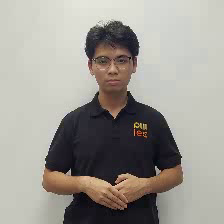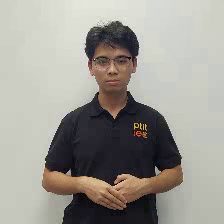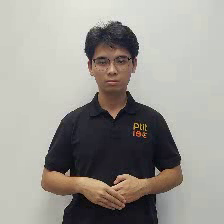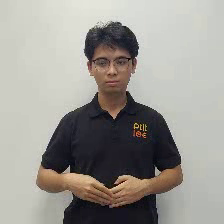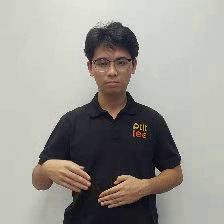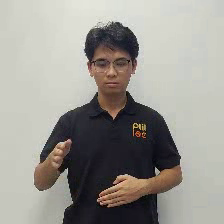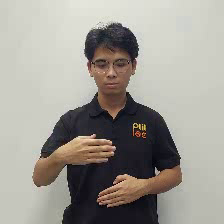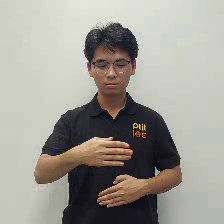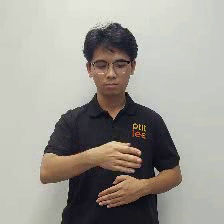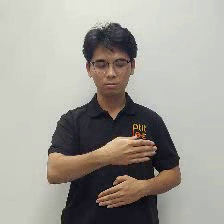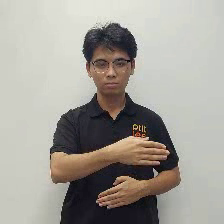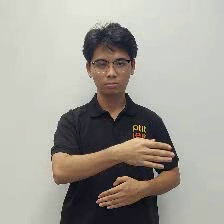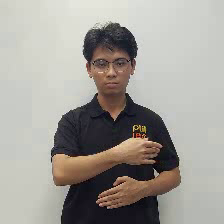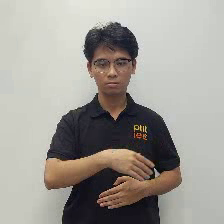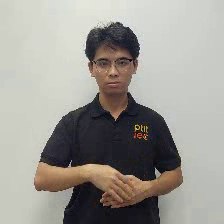Cá